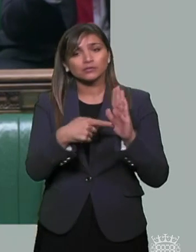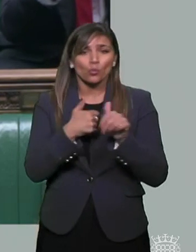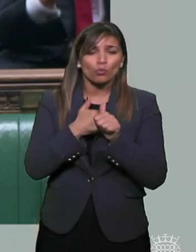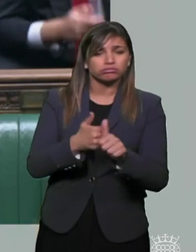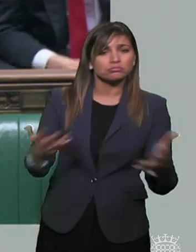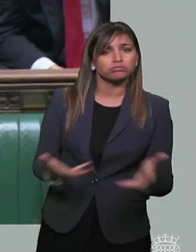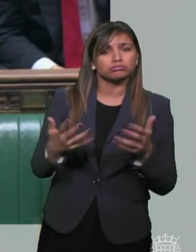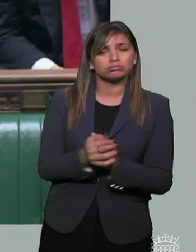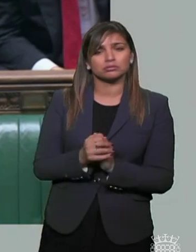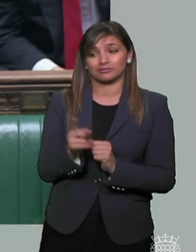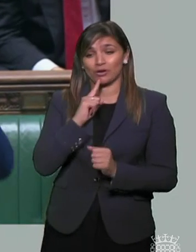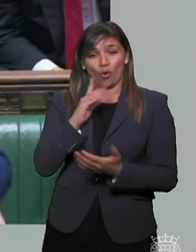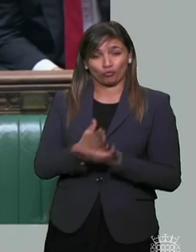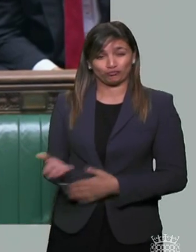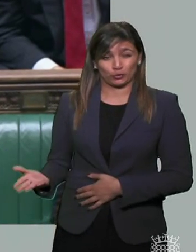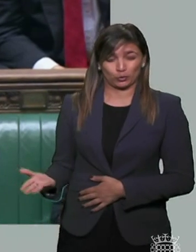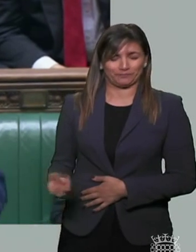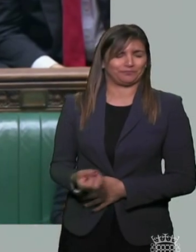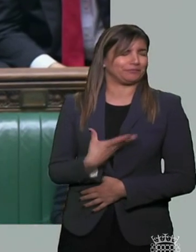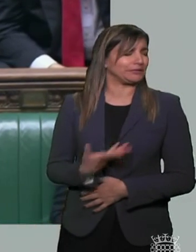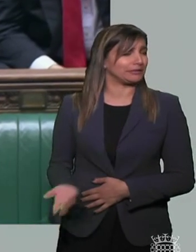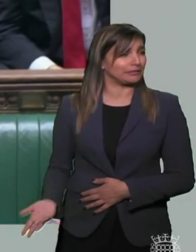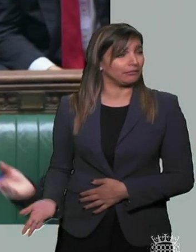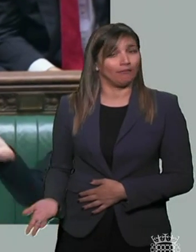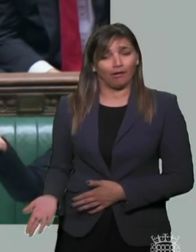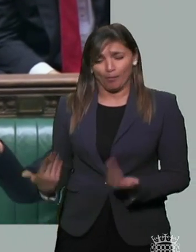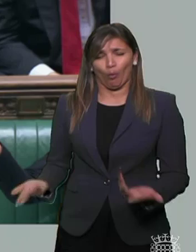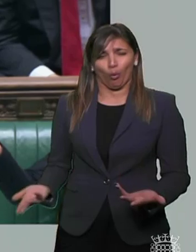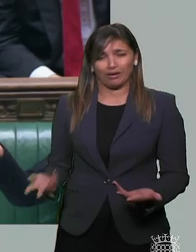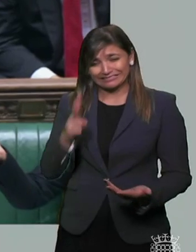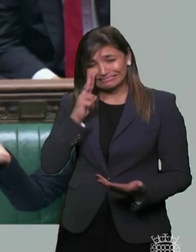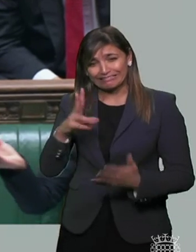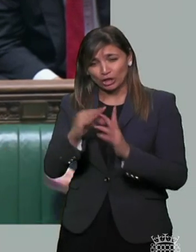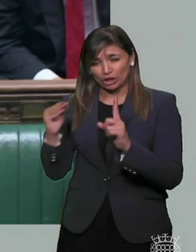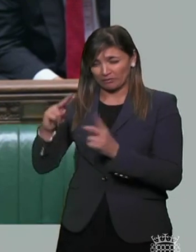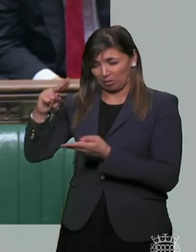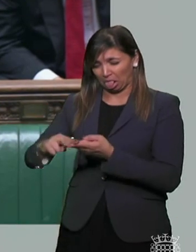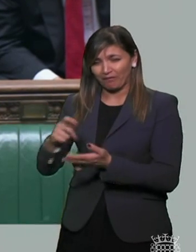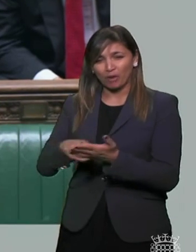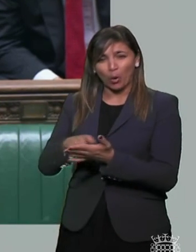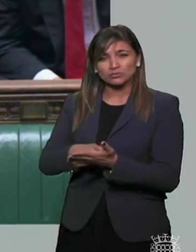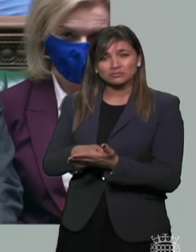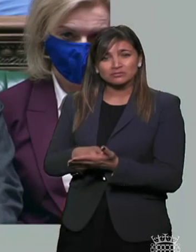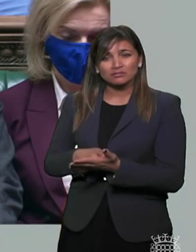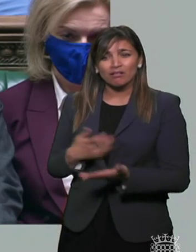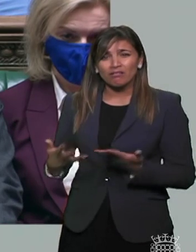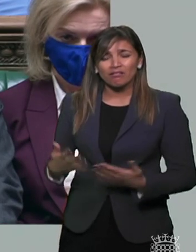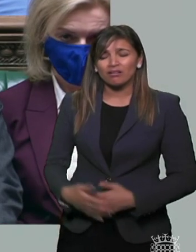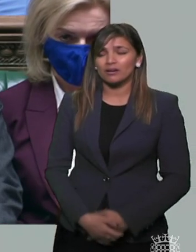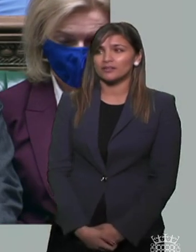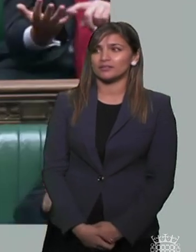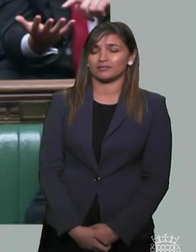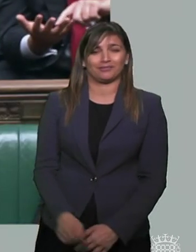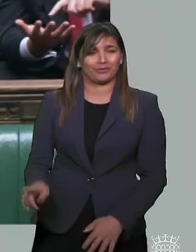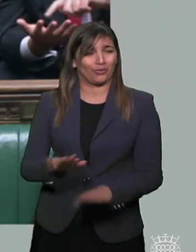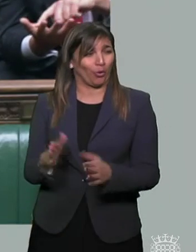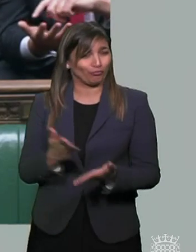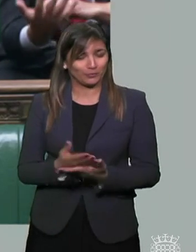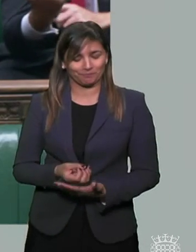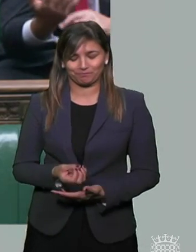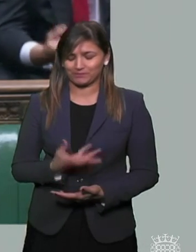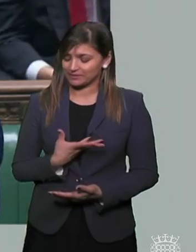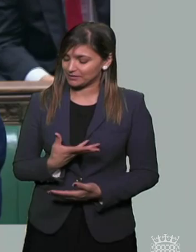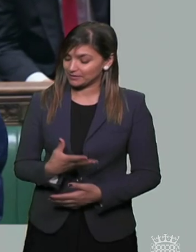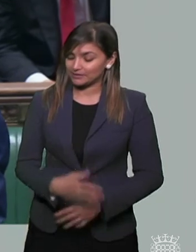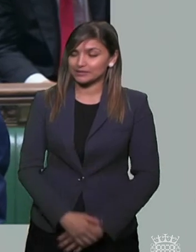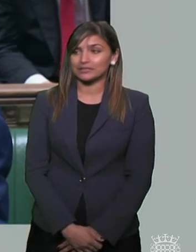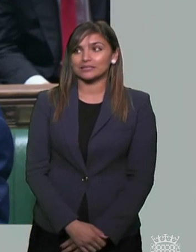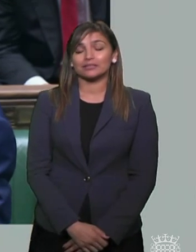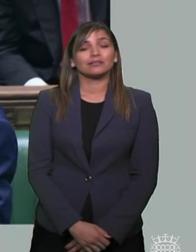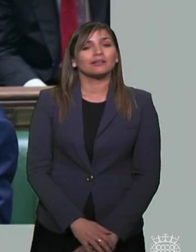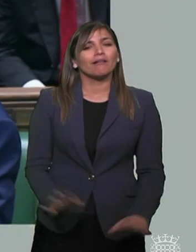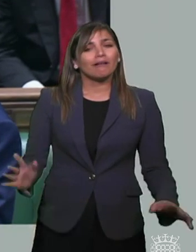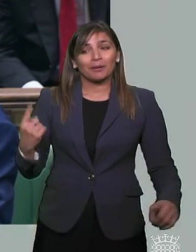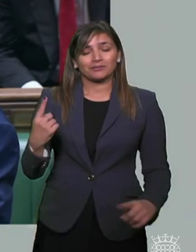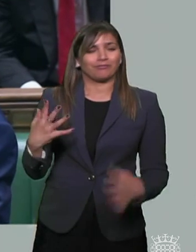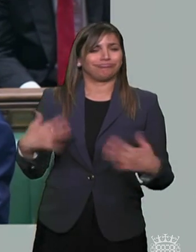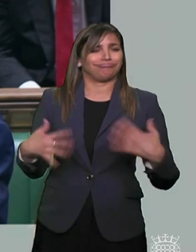The Prime Minister says it is not true—he is so socially distanced from the truth that he thinks that is not true.